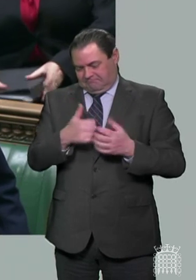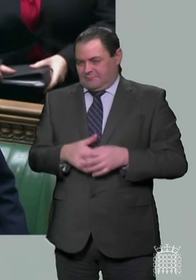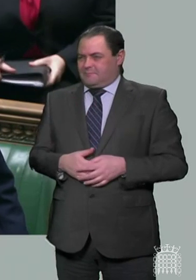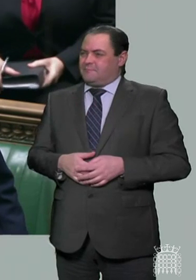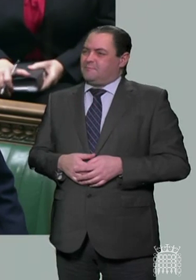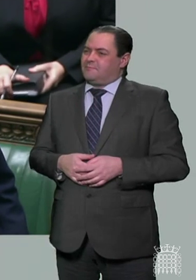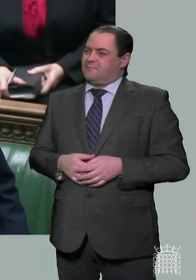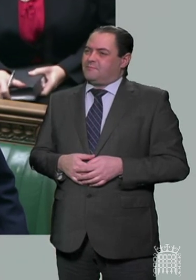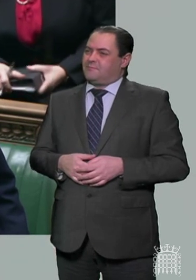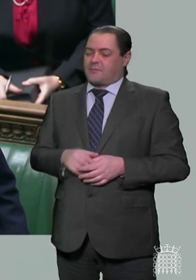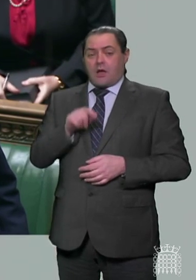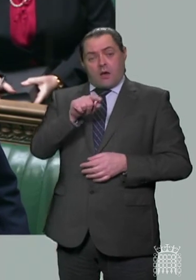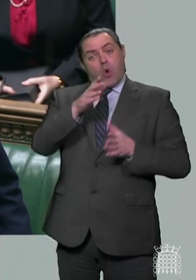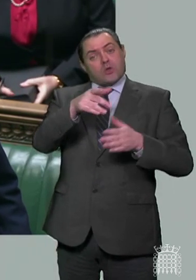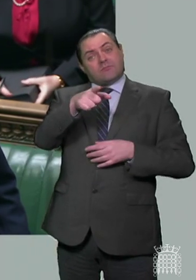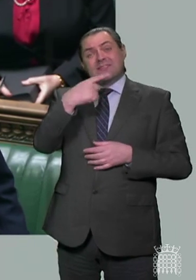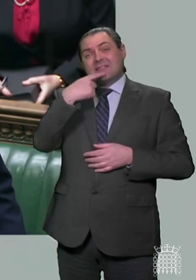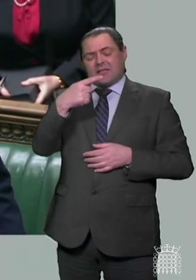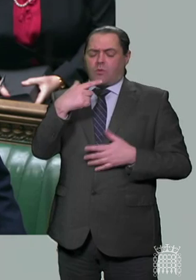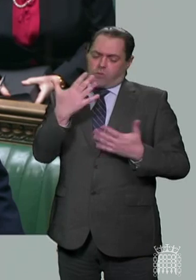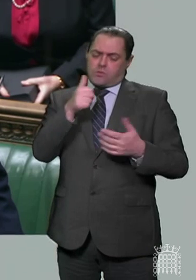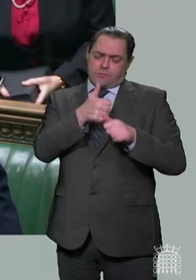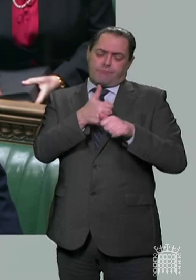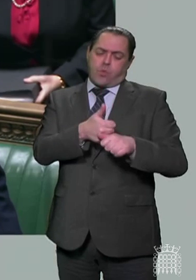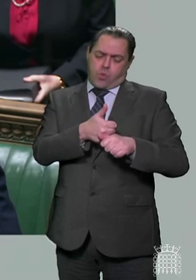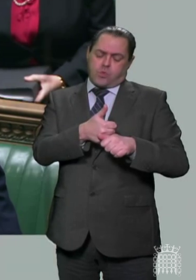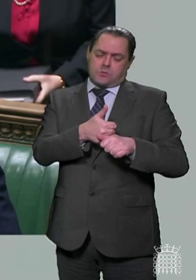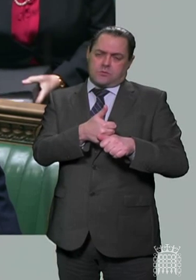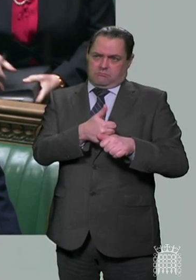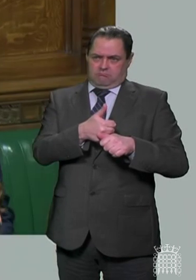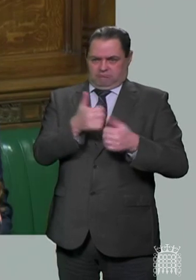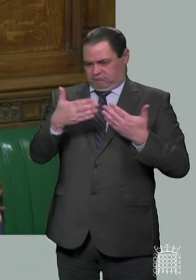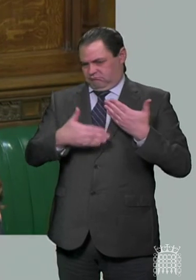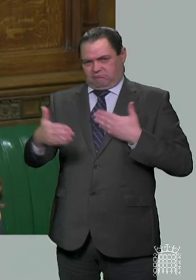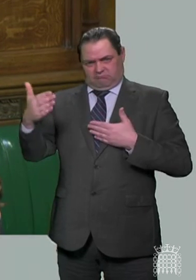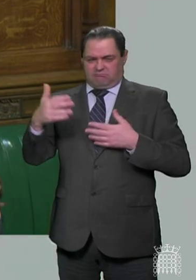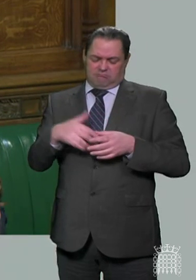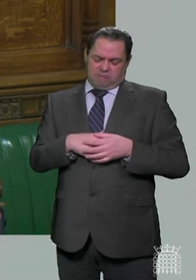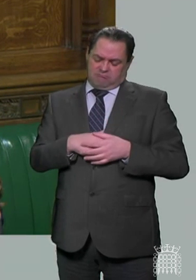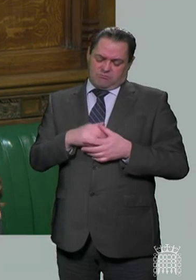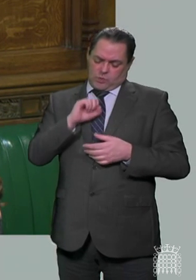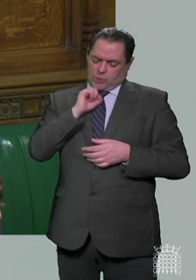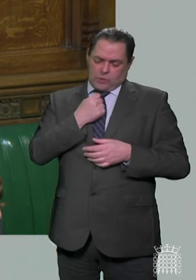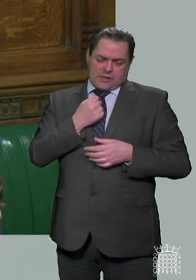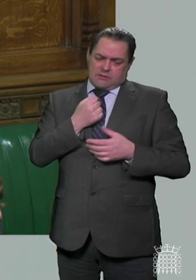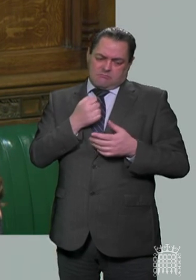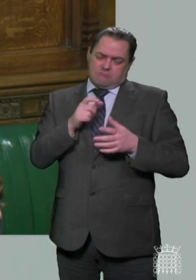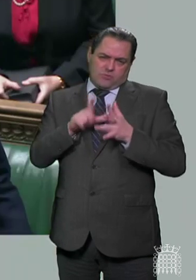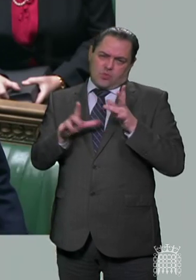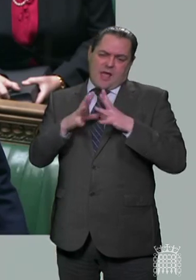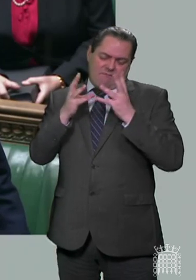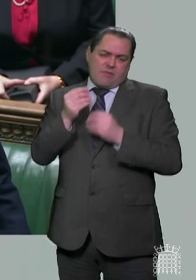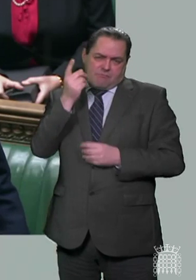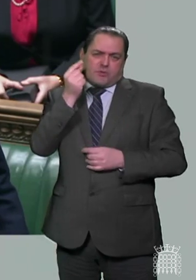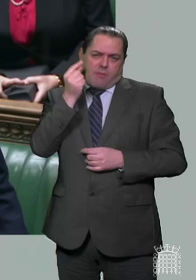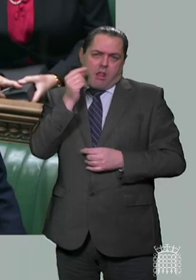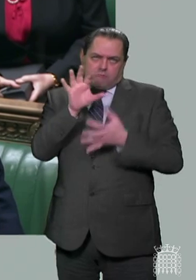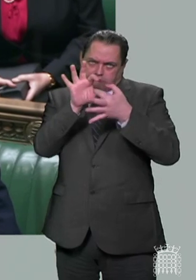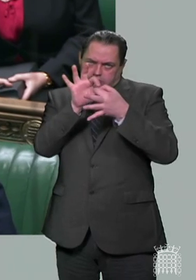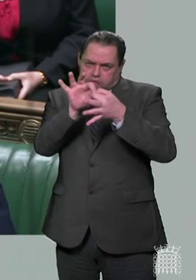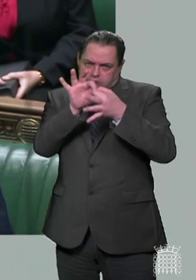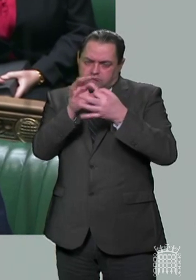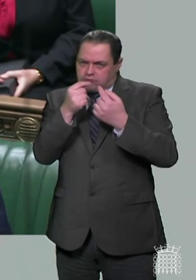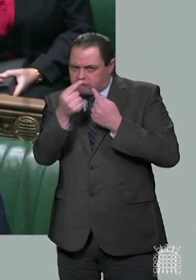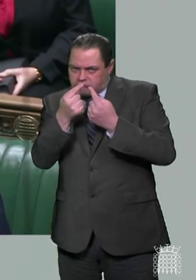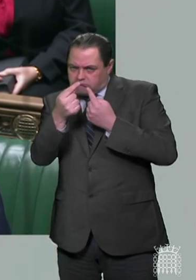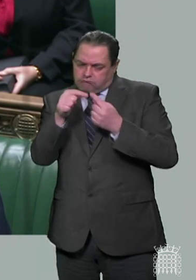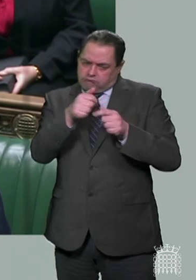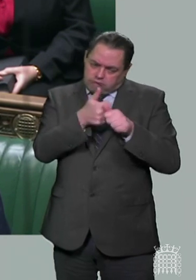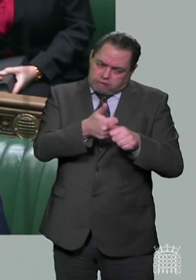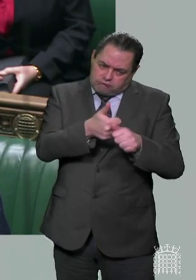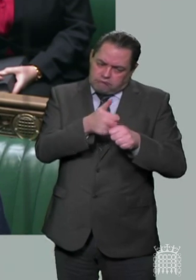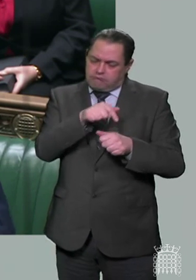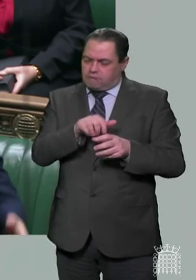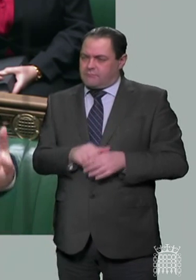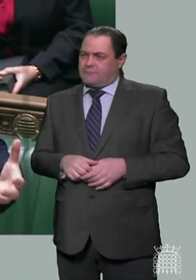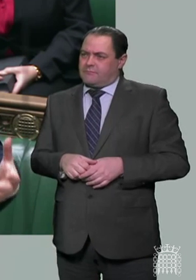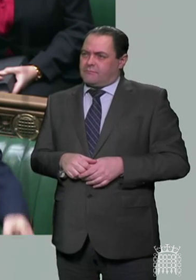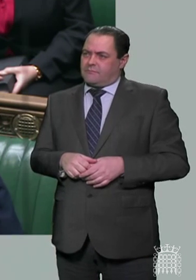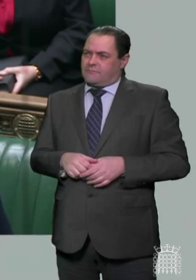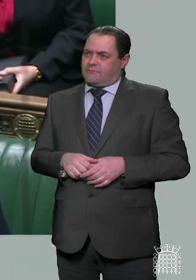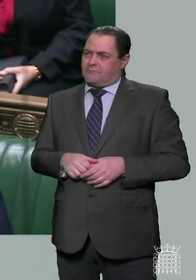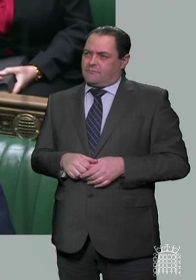The hospital he mentions will get every support throughout this difficult period and we will do everything we can to engage with him on the issues he raises.